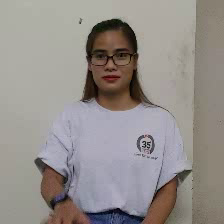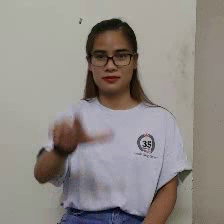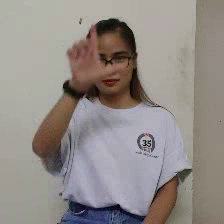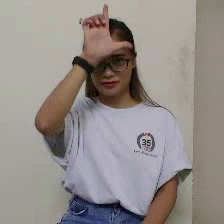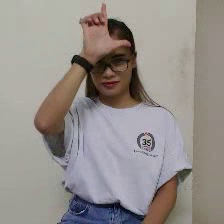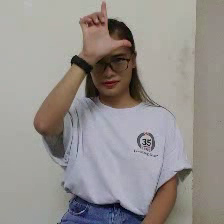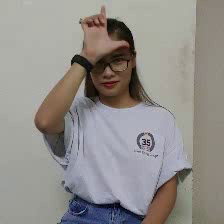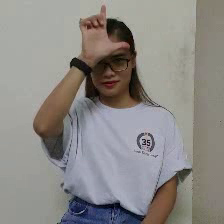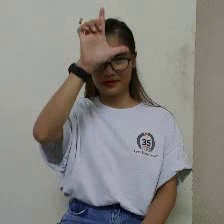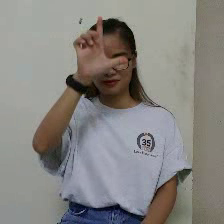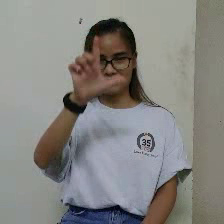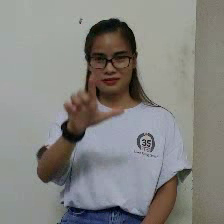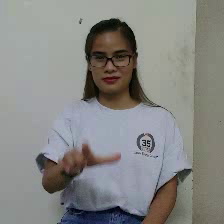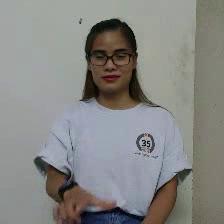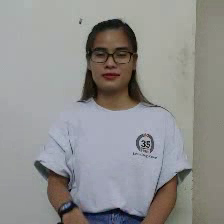Lo lắng